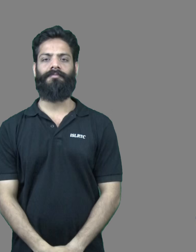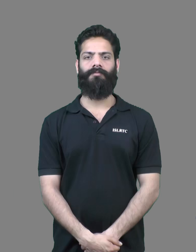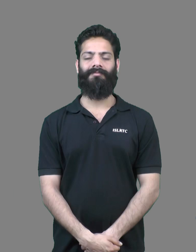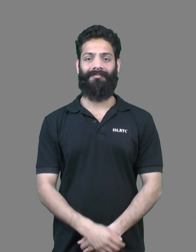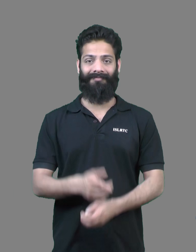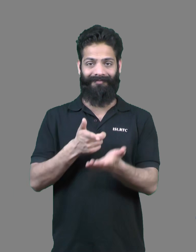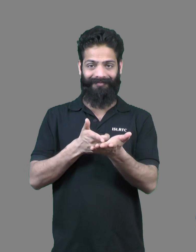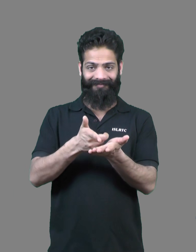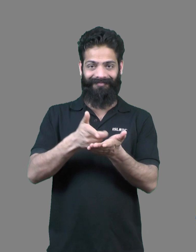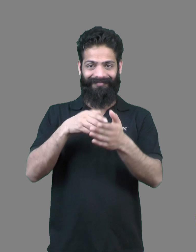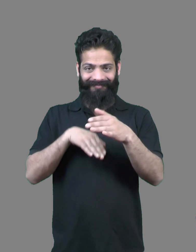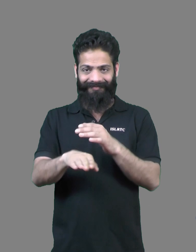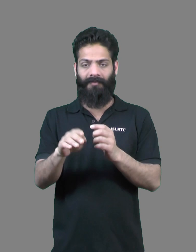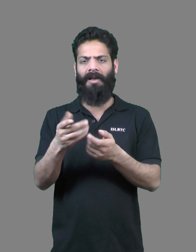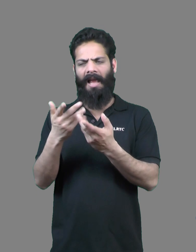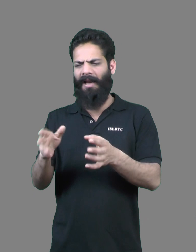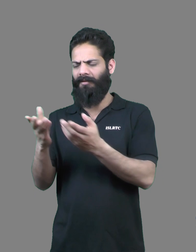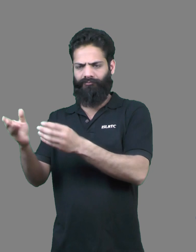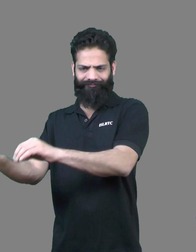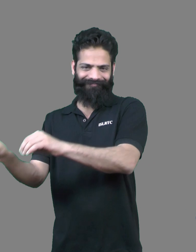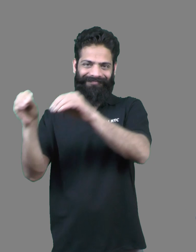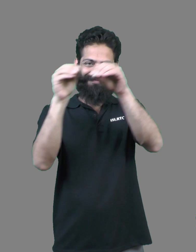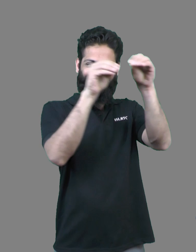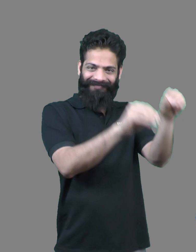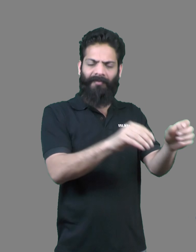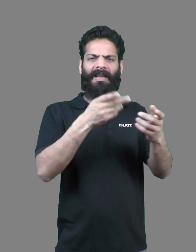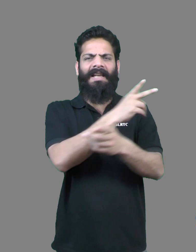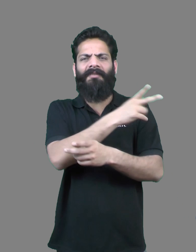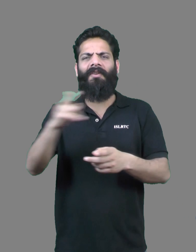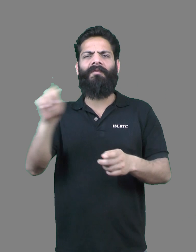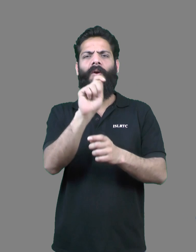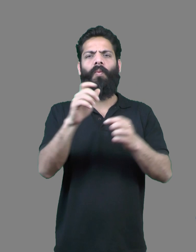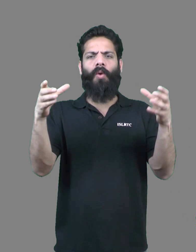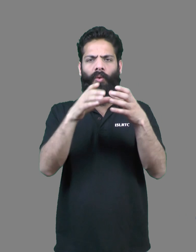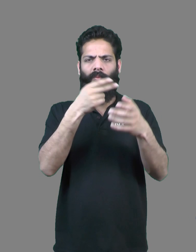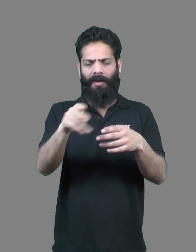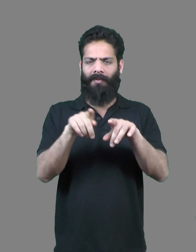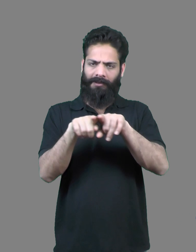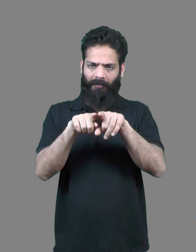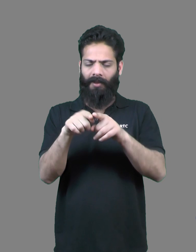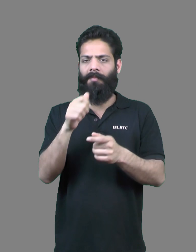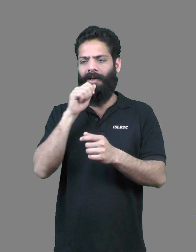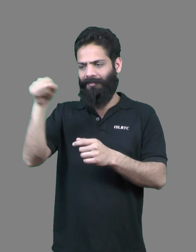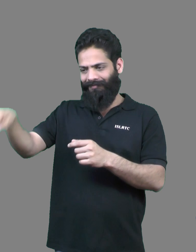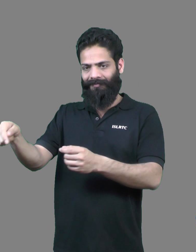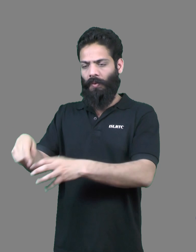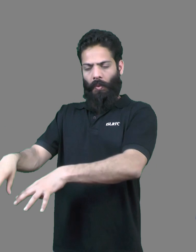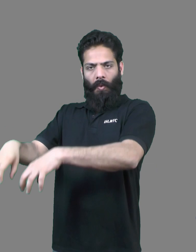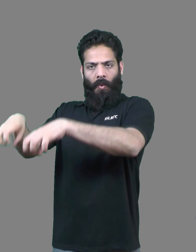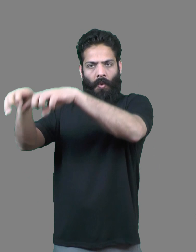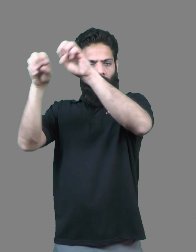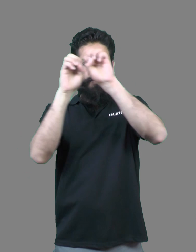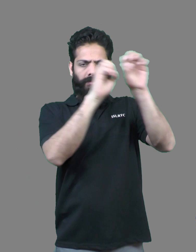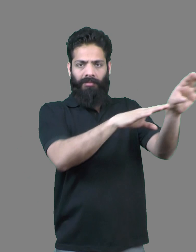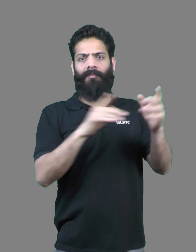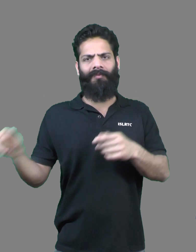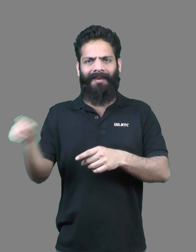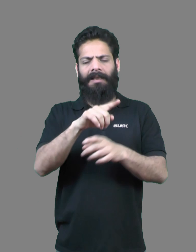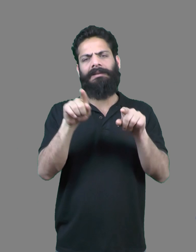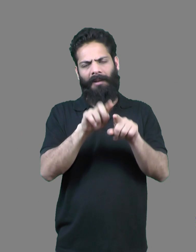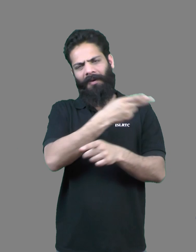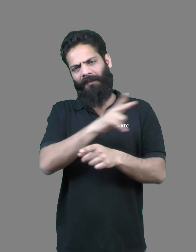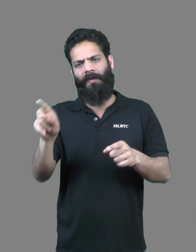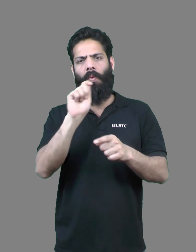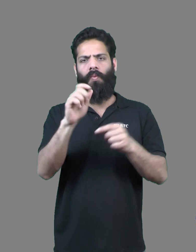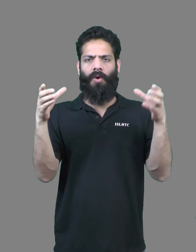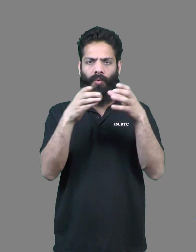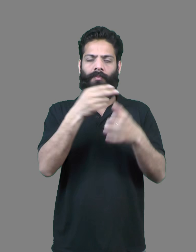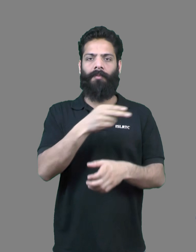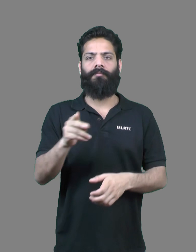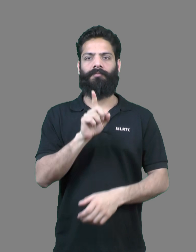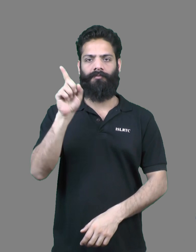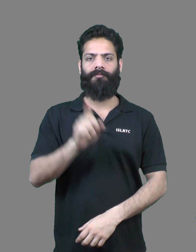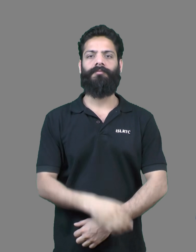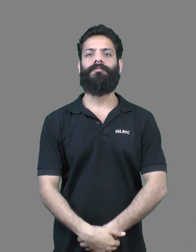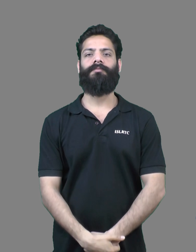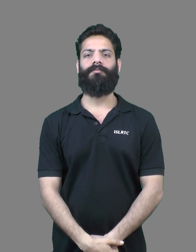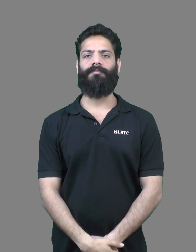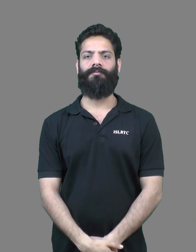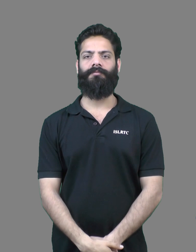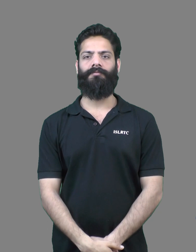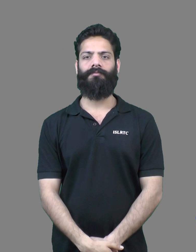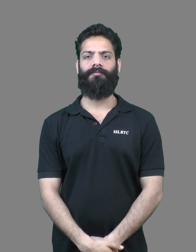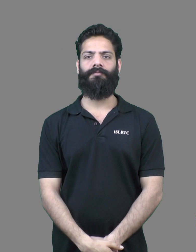Stationary Work